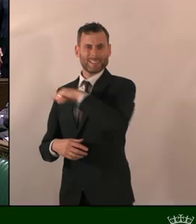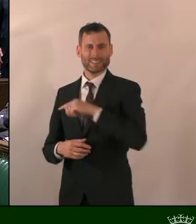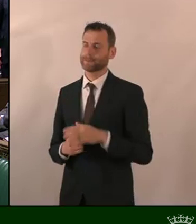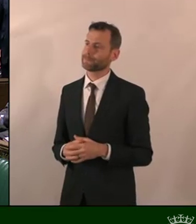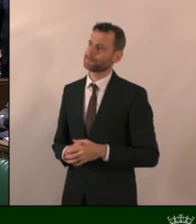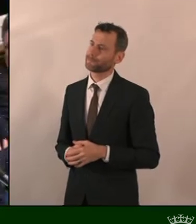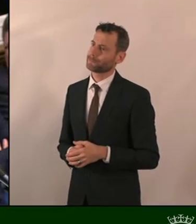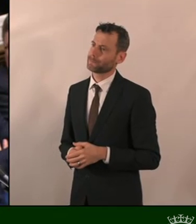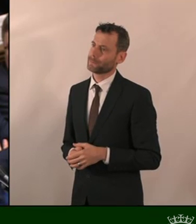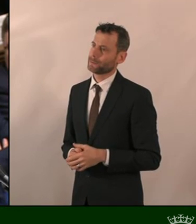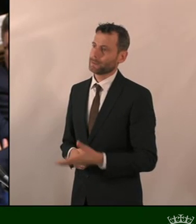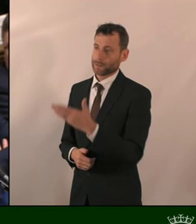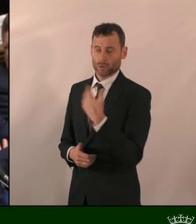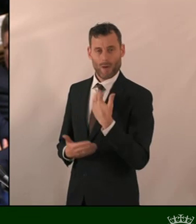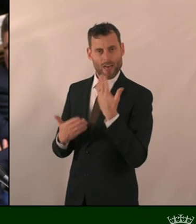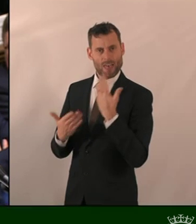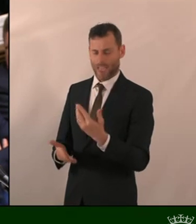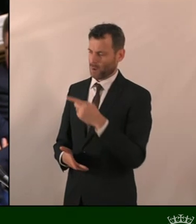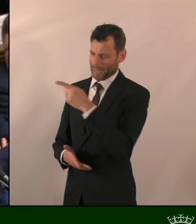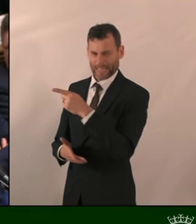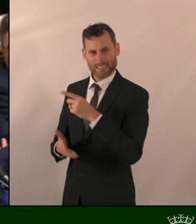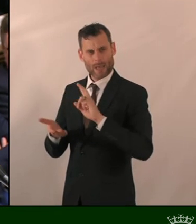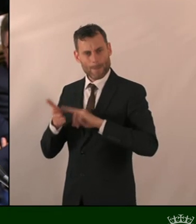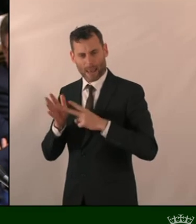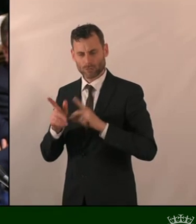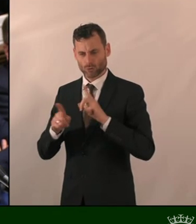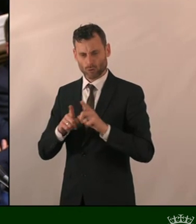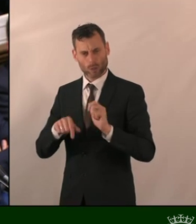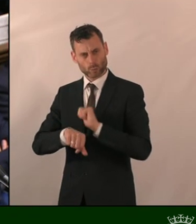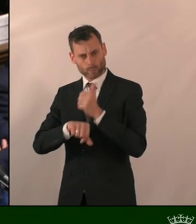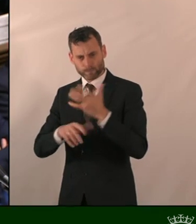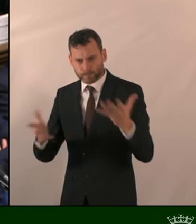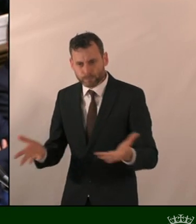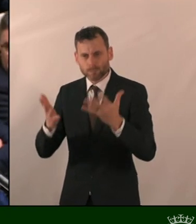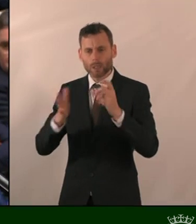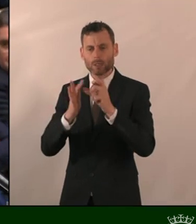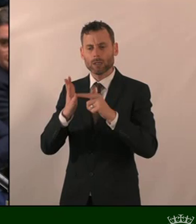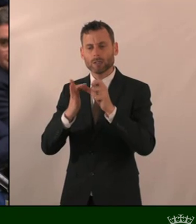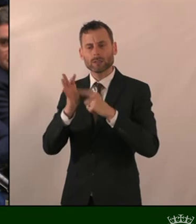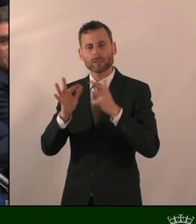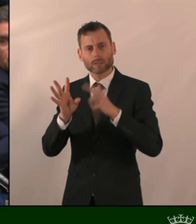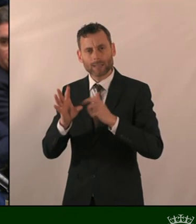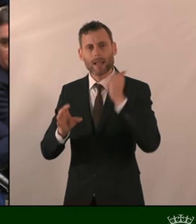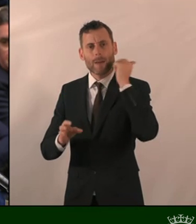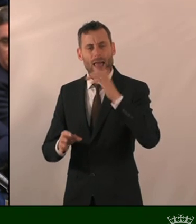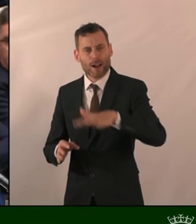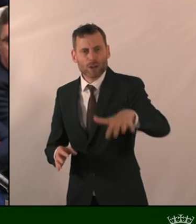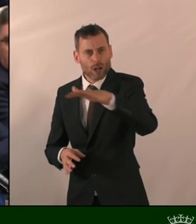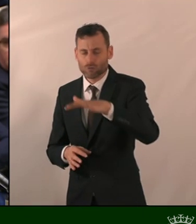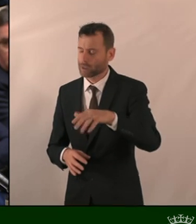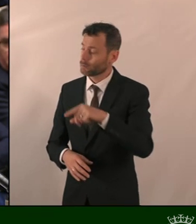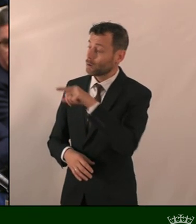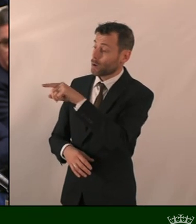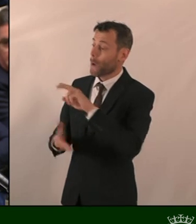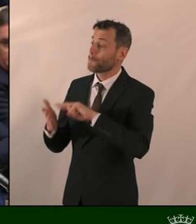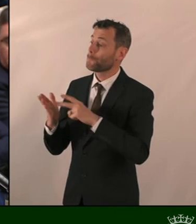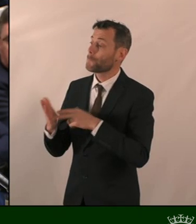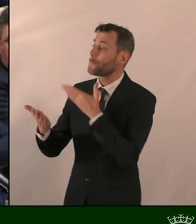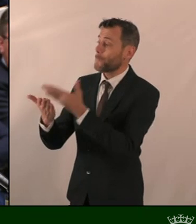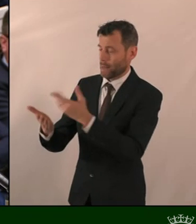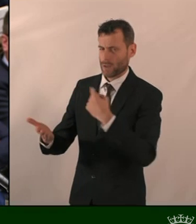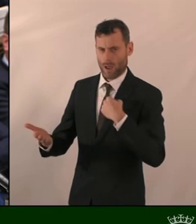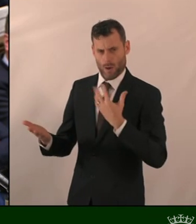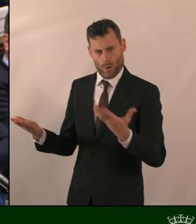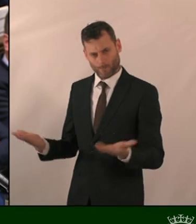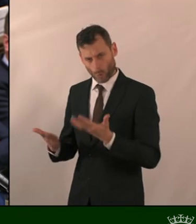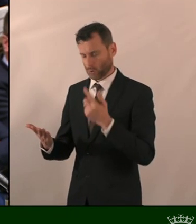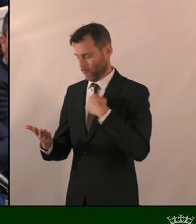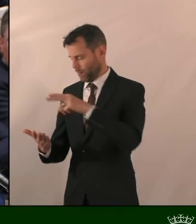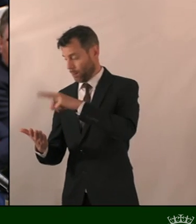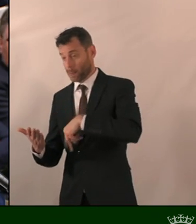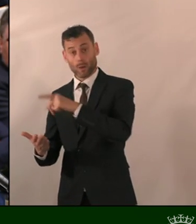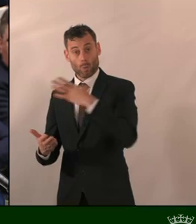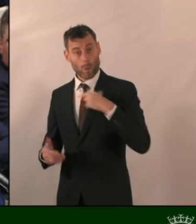I thank my honourable Friend for what he is doing to champion Dudley and the Black Country, and I will certainly look at what I can do—is it to be there in person?